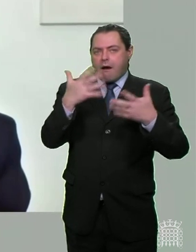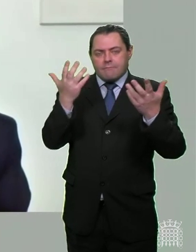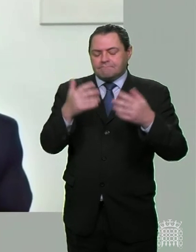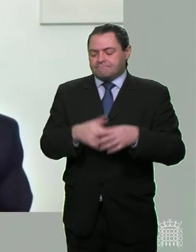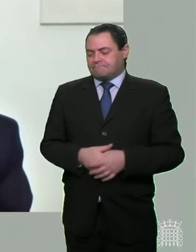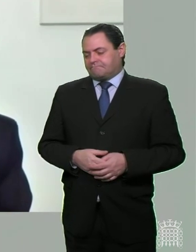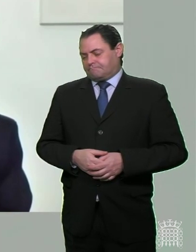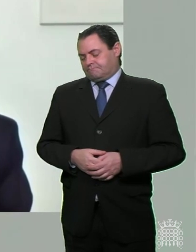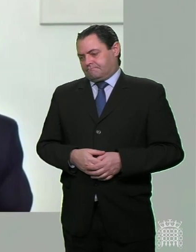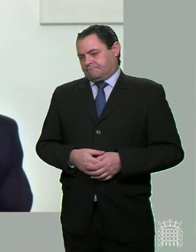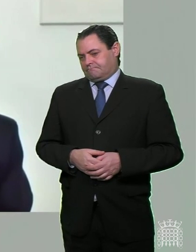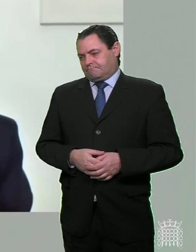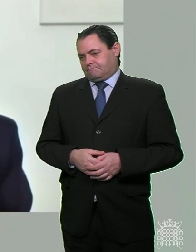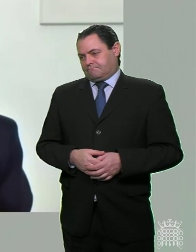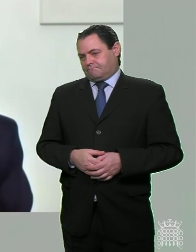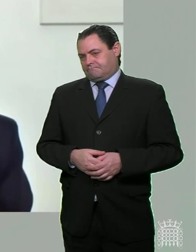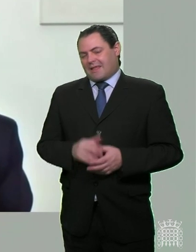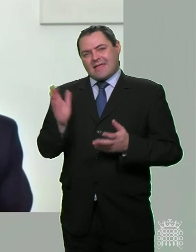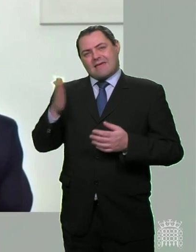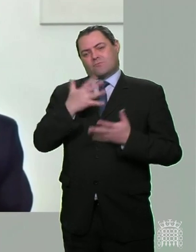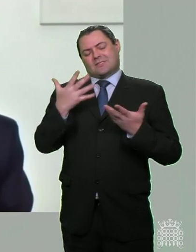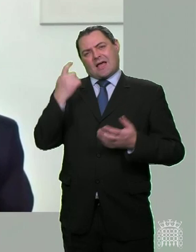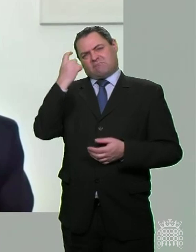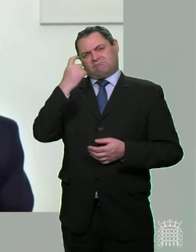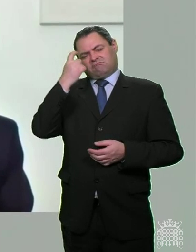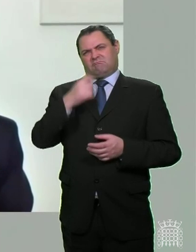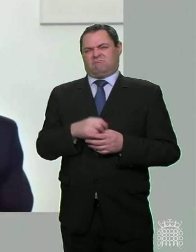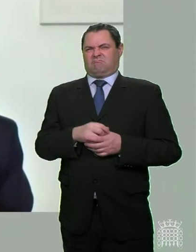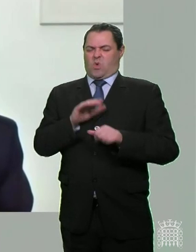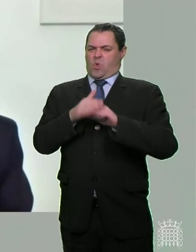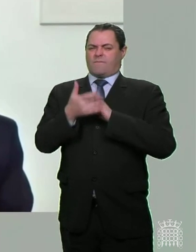The question on everyone’s lips this morning is: why?